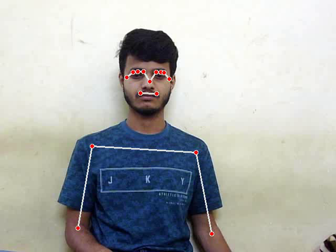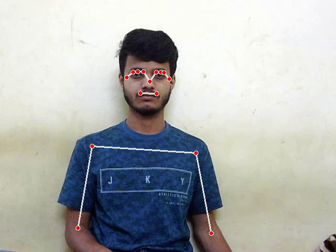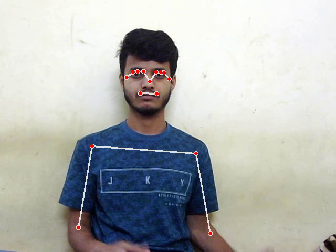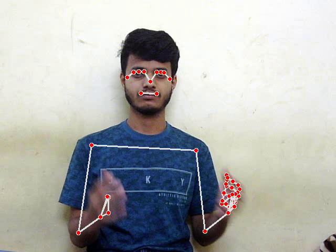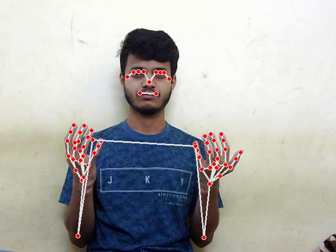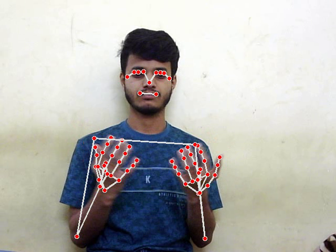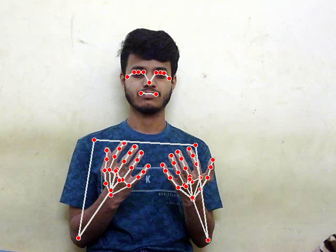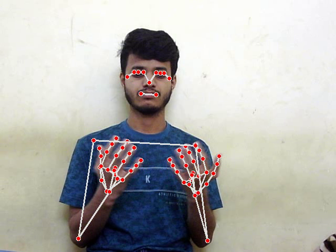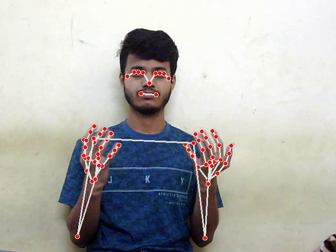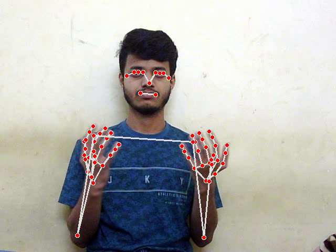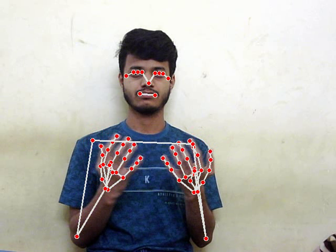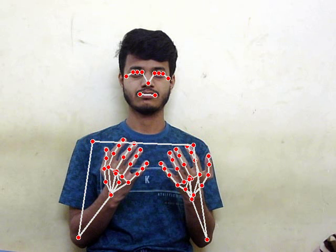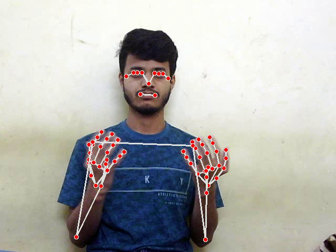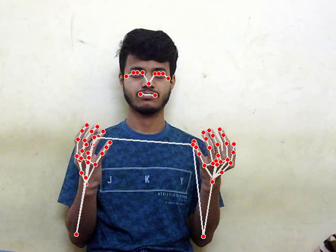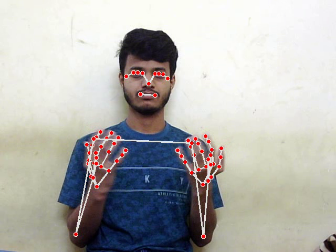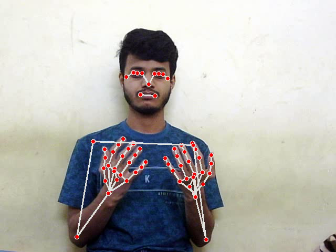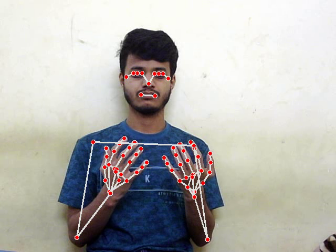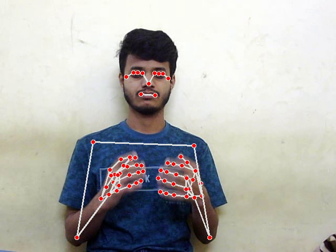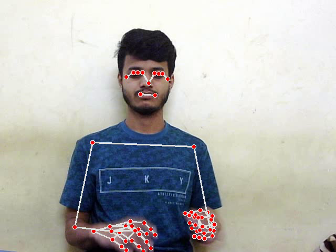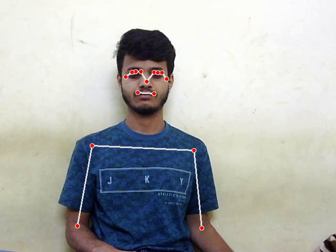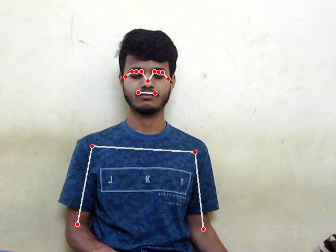what